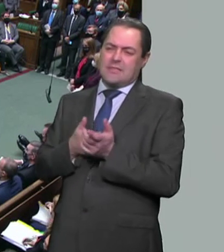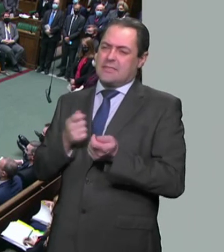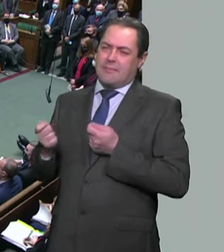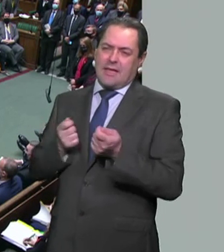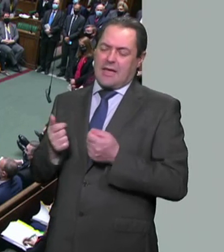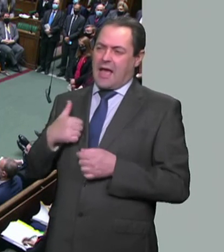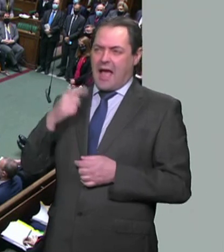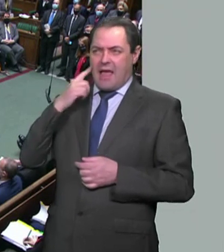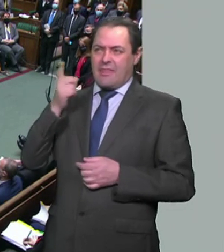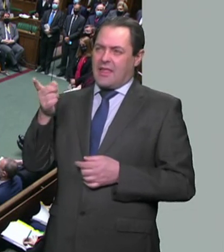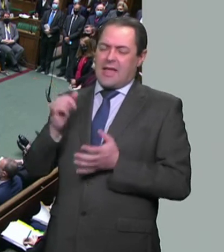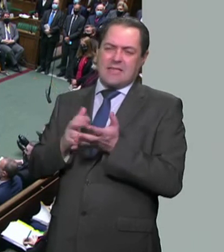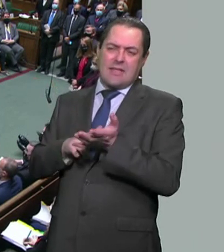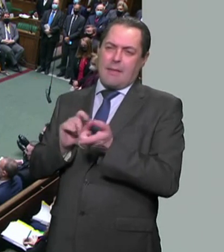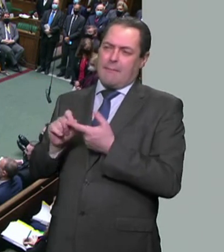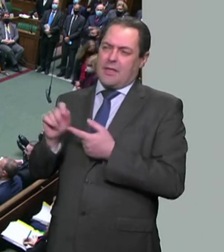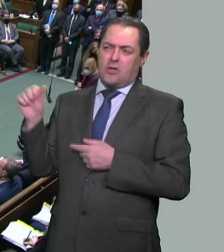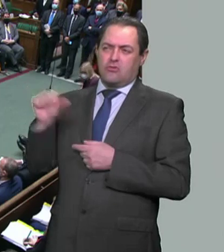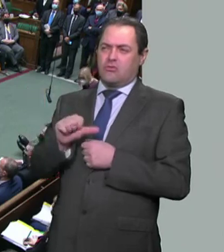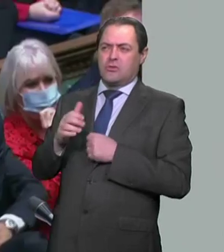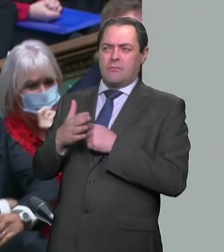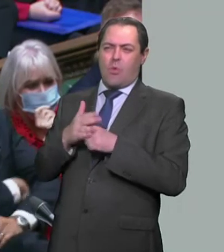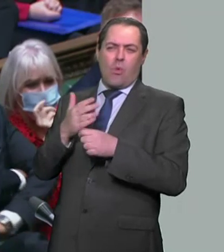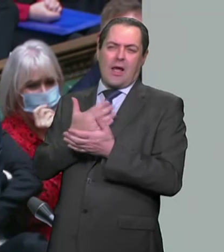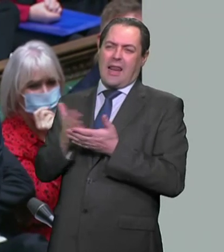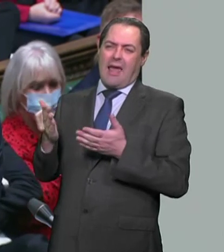The SNP should concentrate its line of attack more closely.